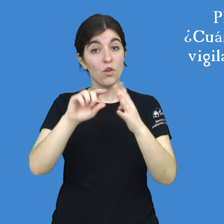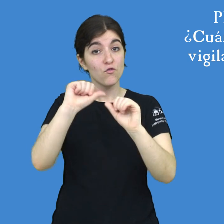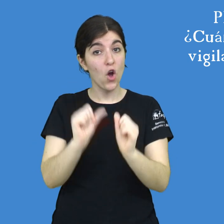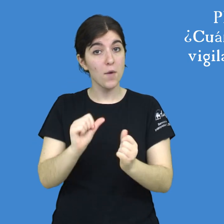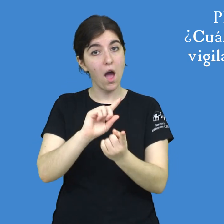forma